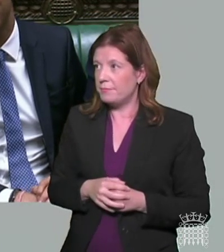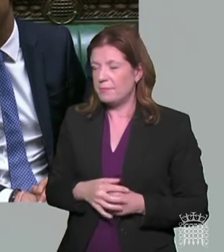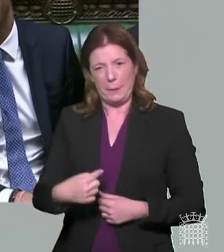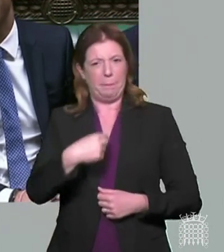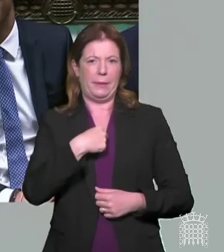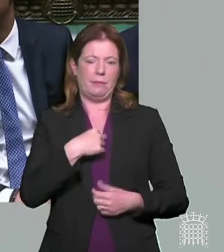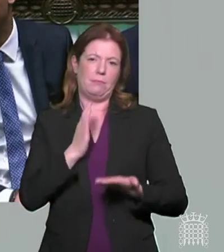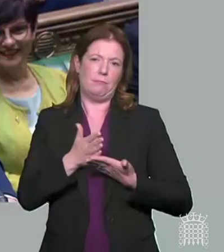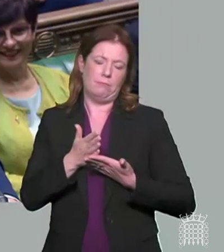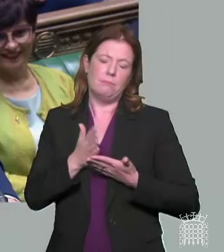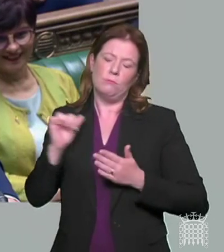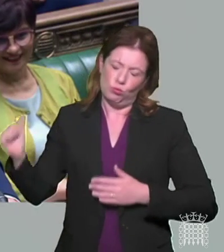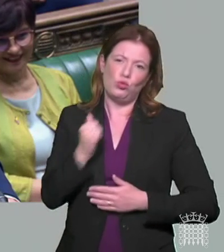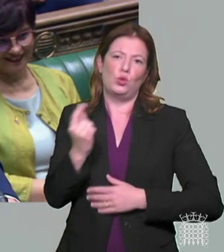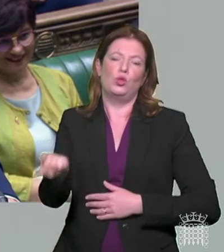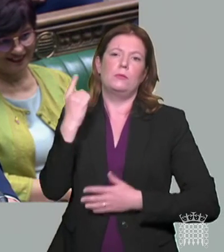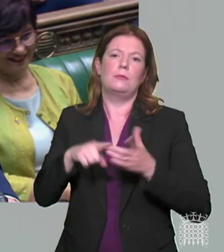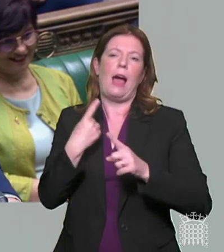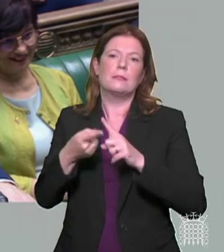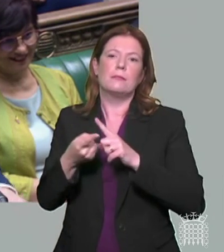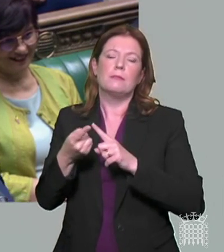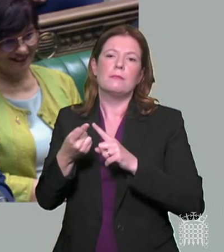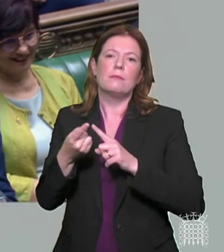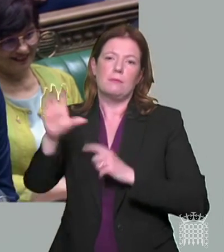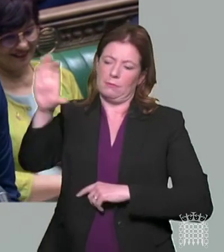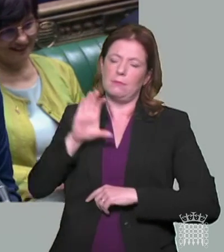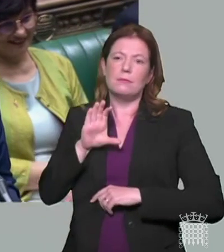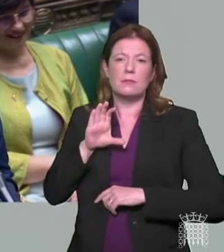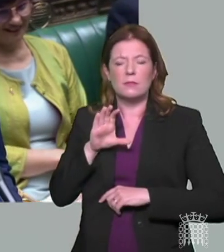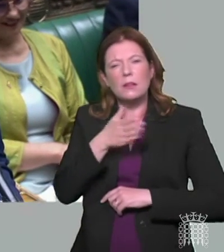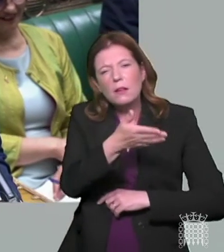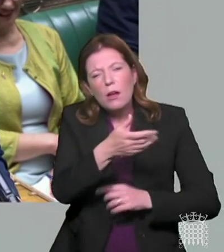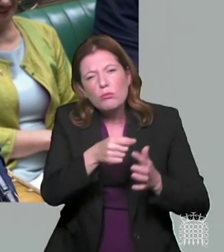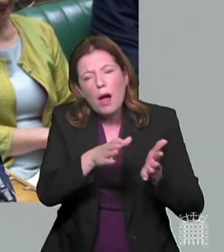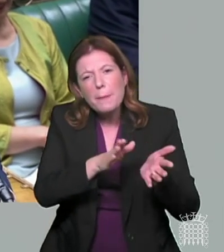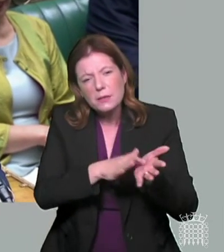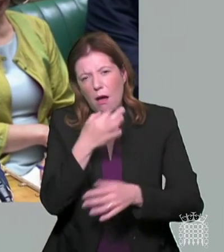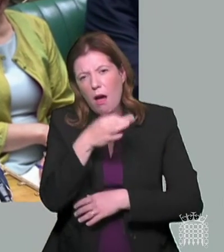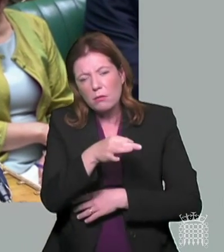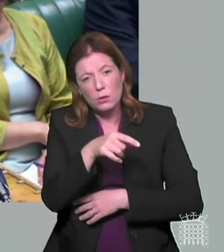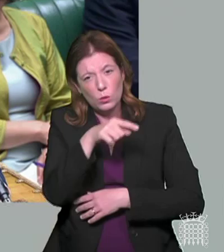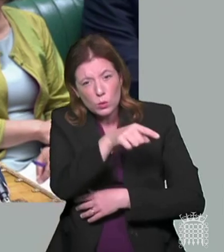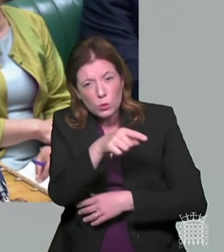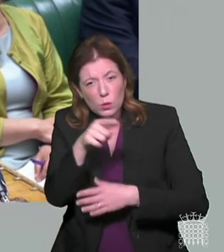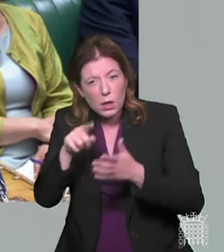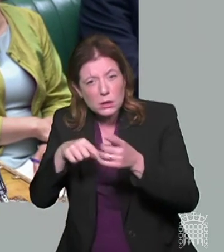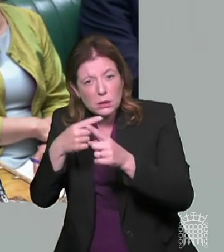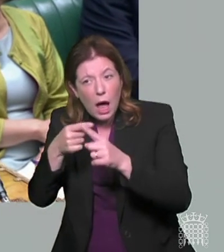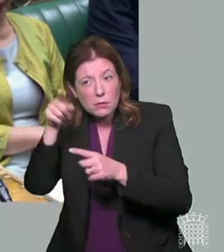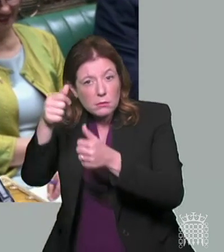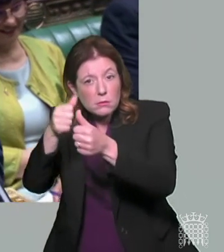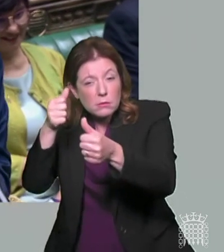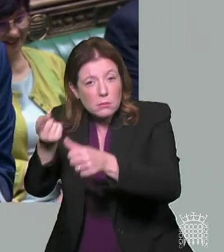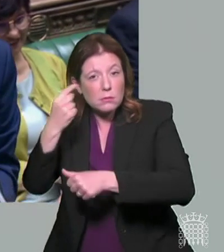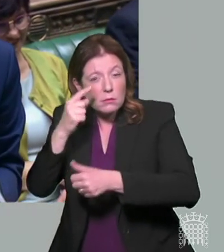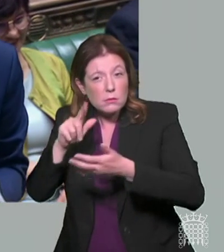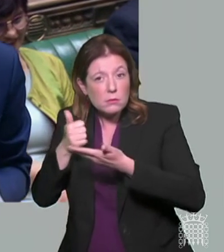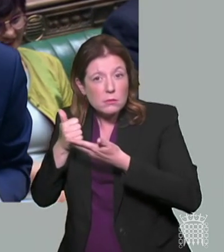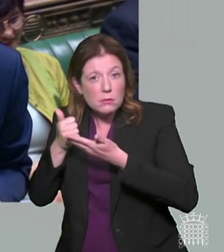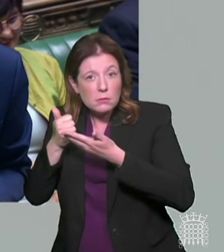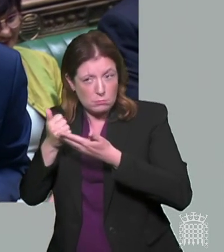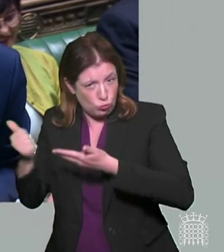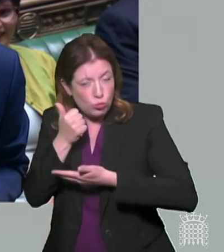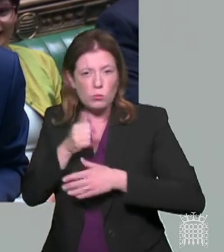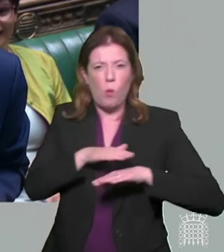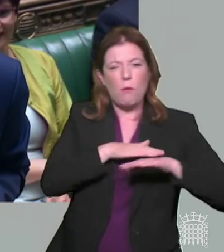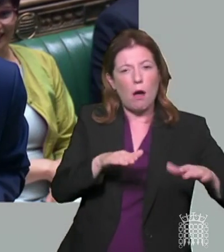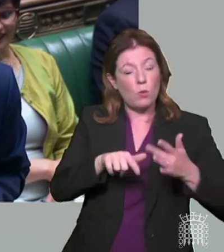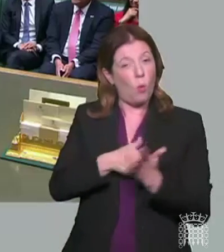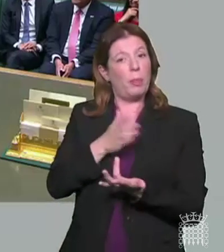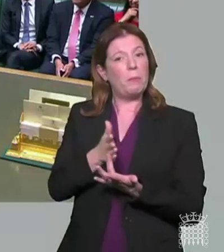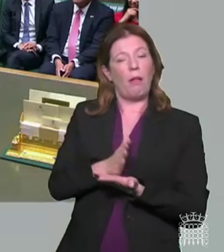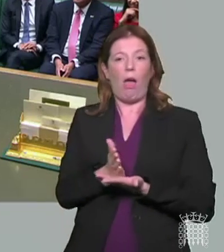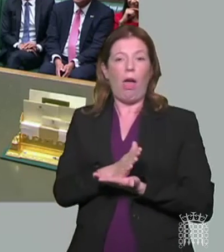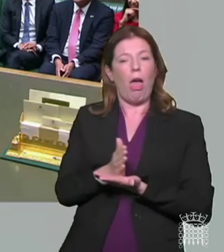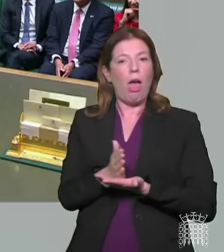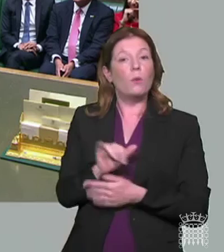This is the question for the Prime Minister: is he for it, is he against it or is he sitting on the fence like his Chancellor?